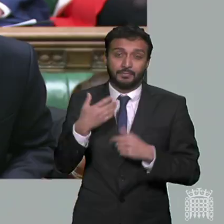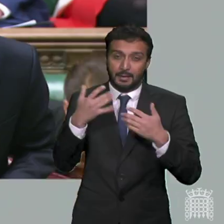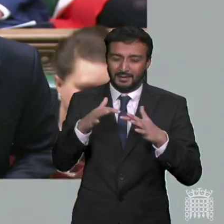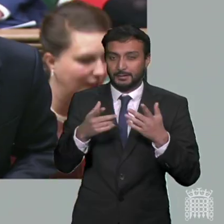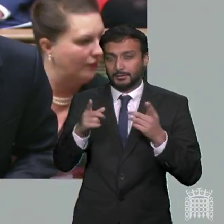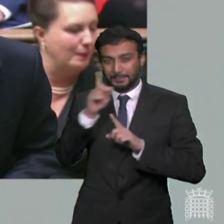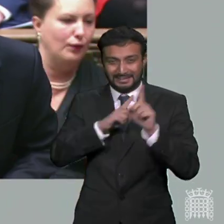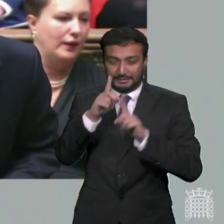This morning, I had meetings with ministerial colleagues and others.